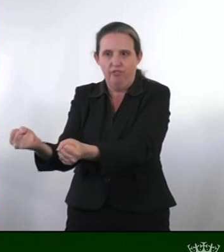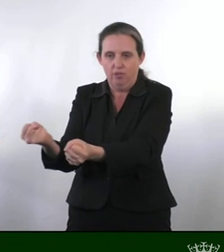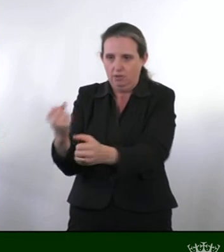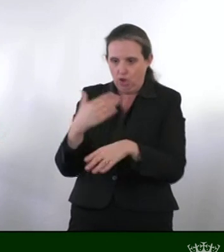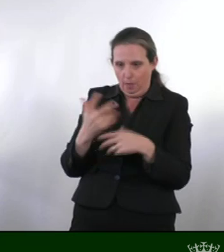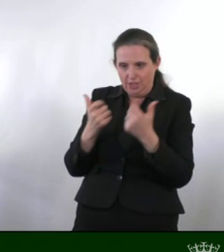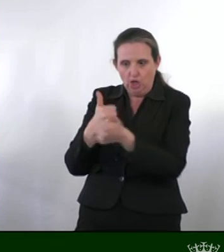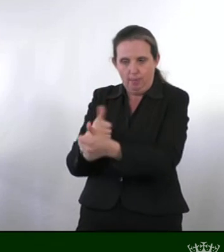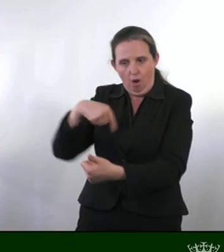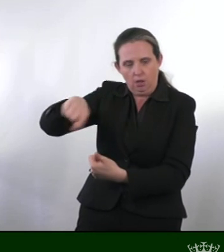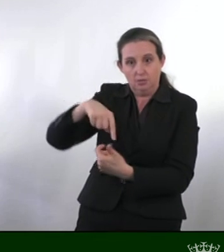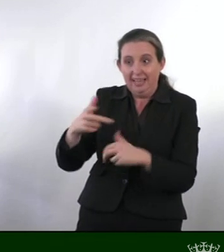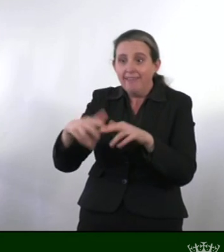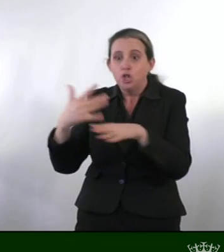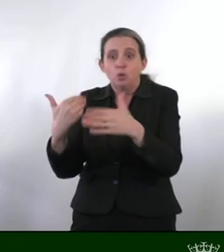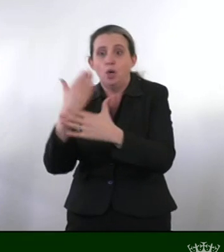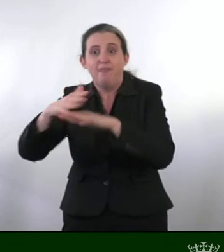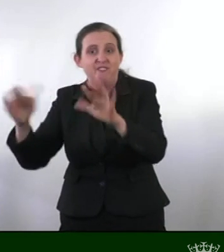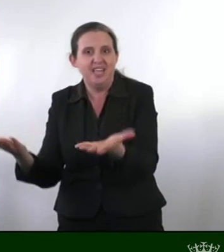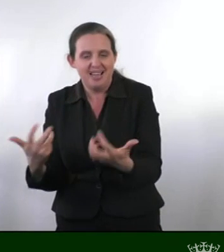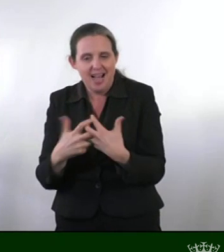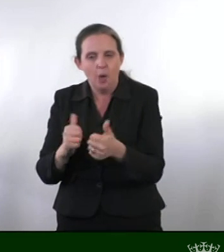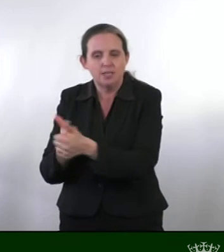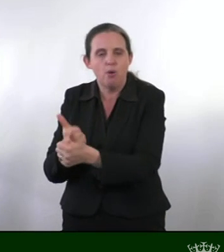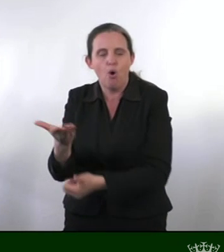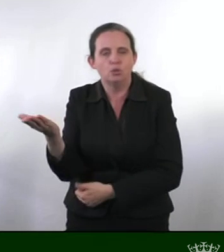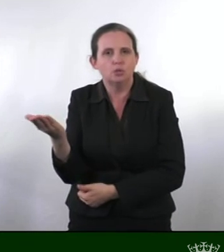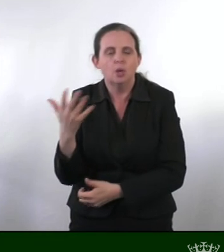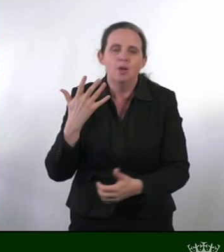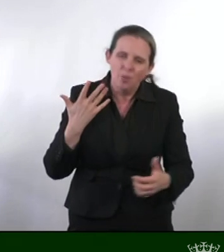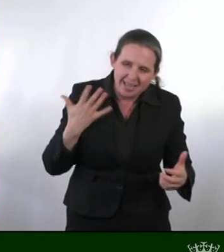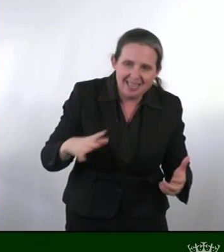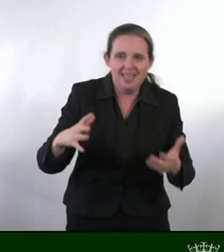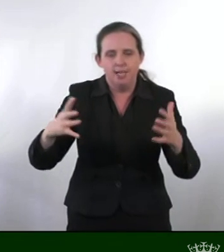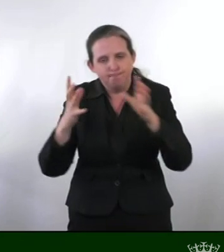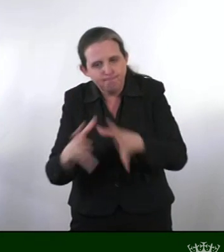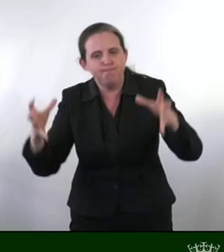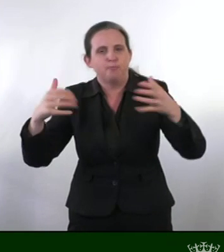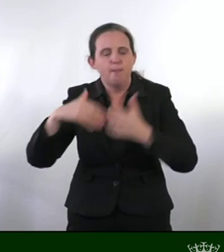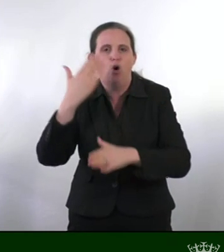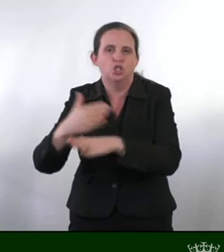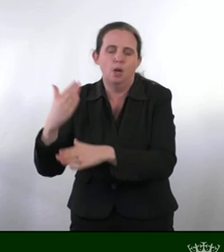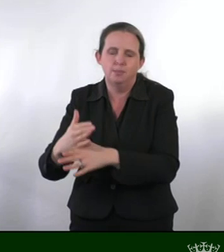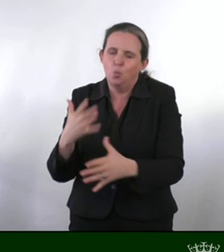That is why we needed ambitious action to boost our economy and to support our businesses.